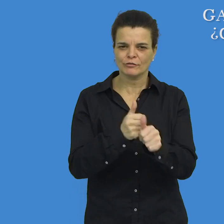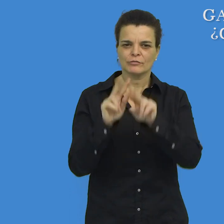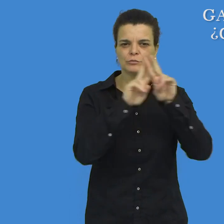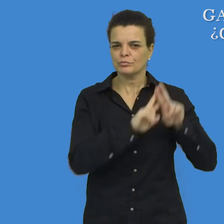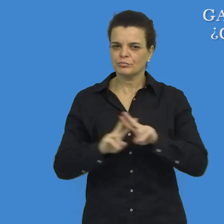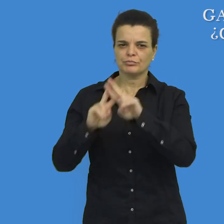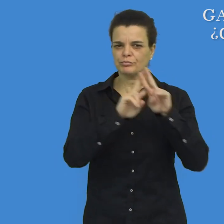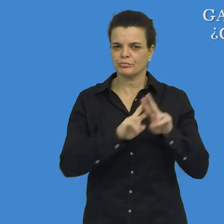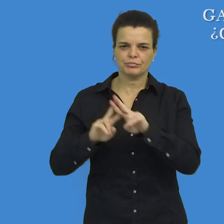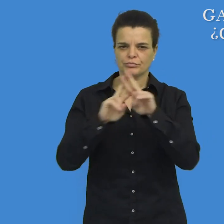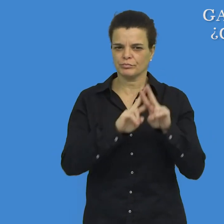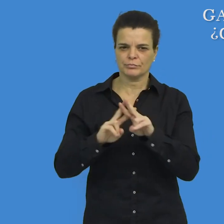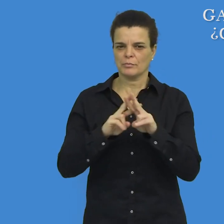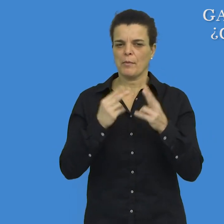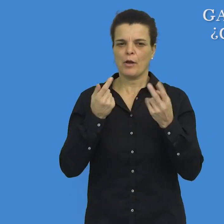revisar